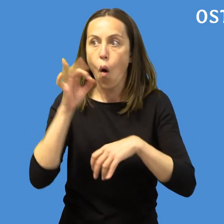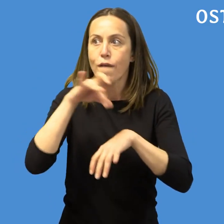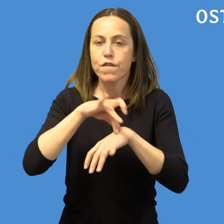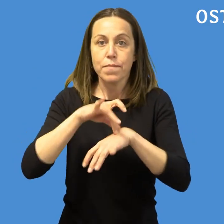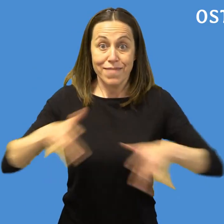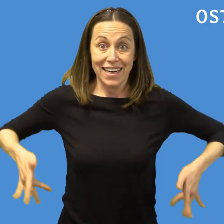enfermo